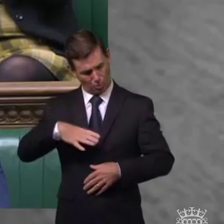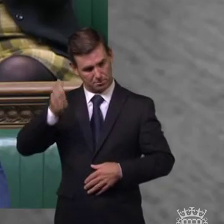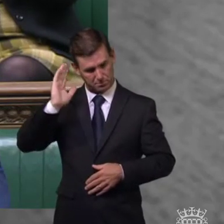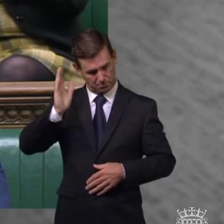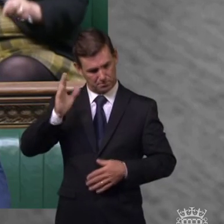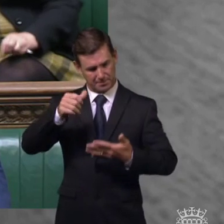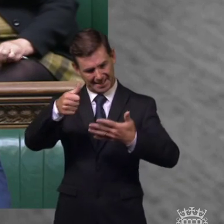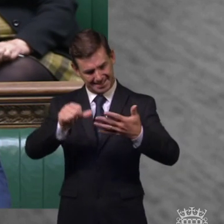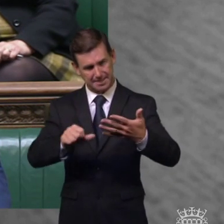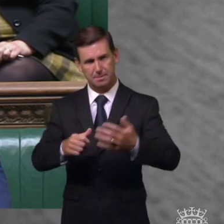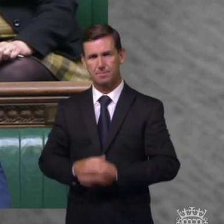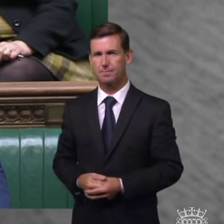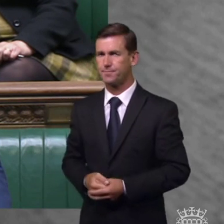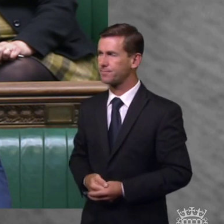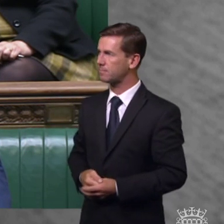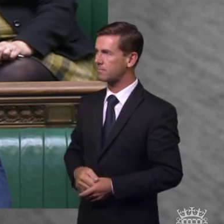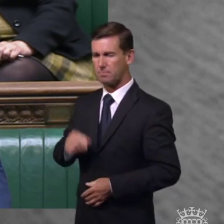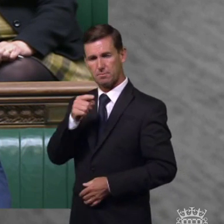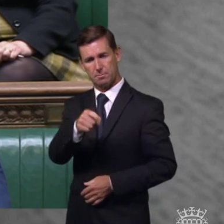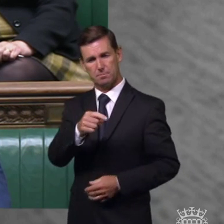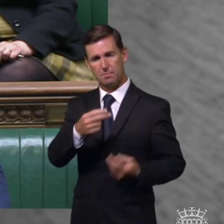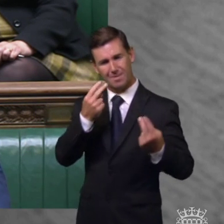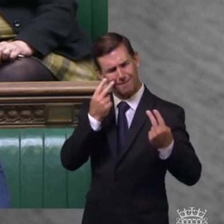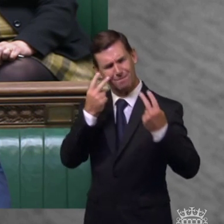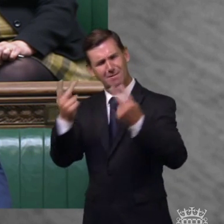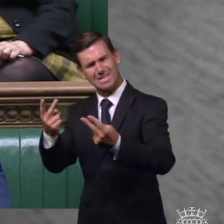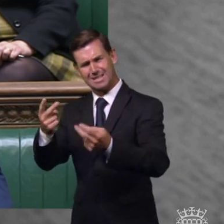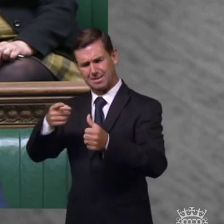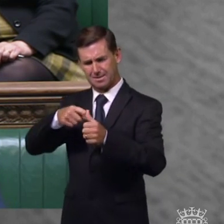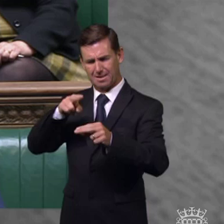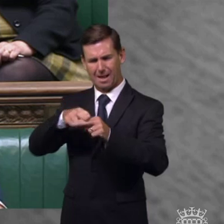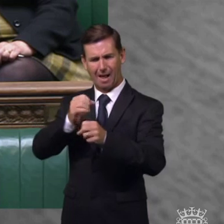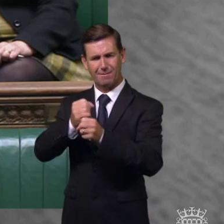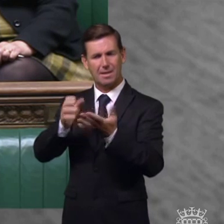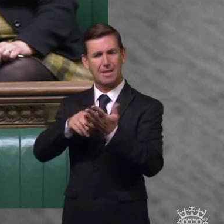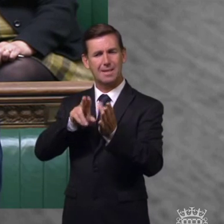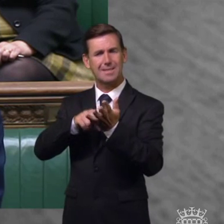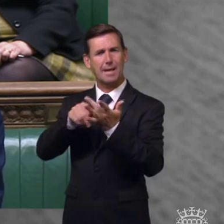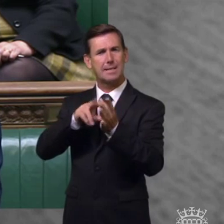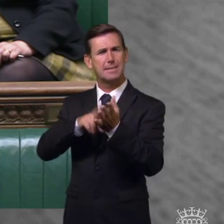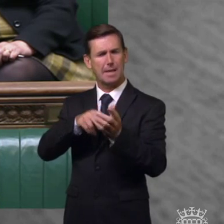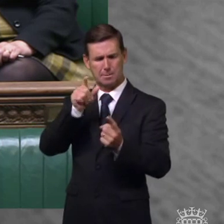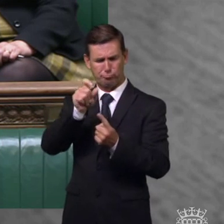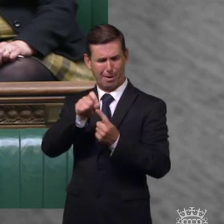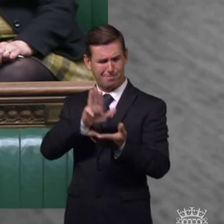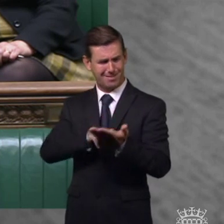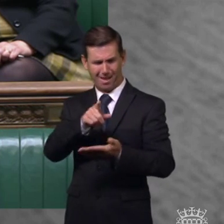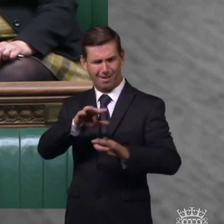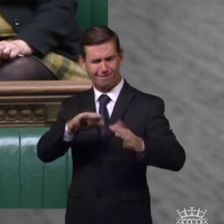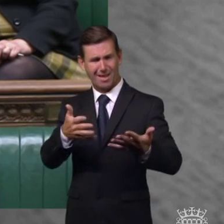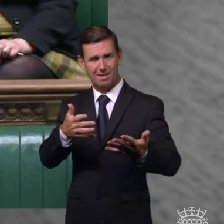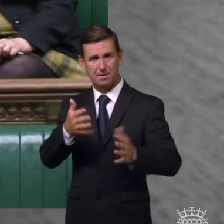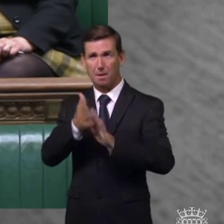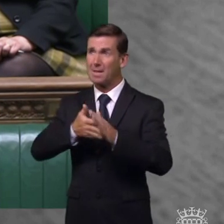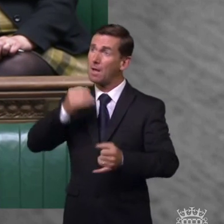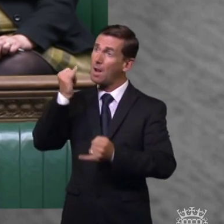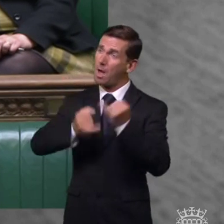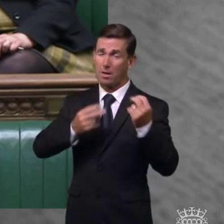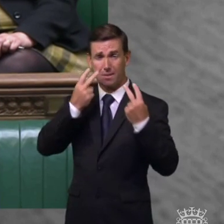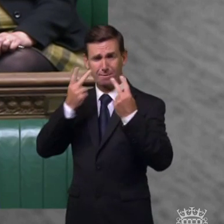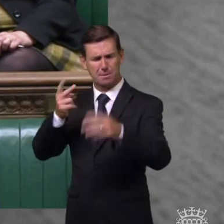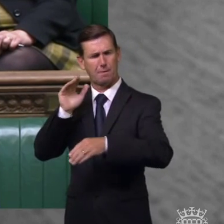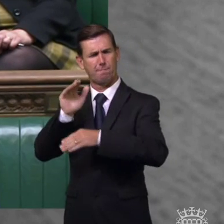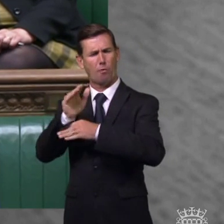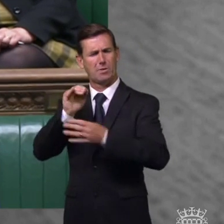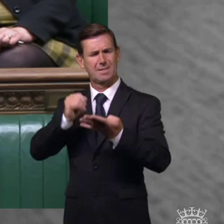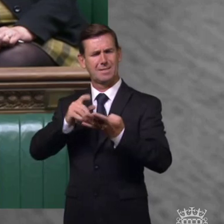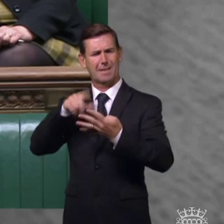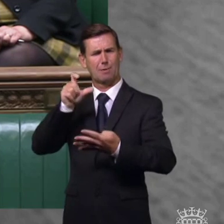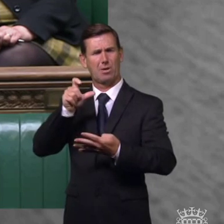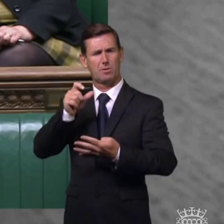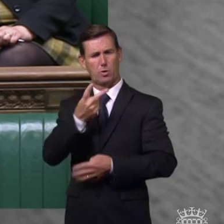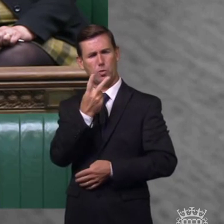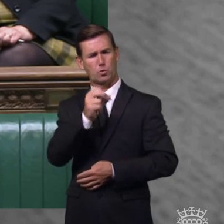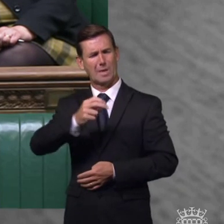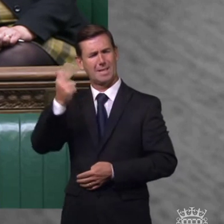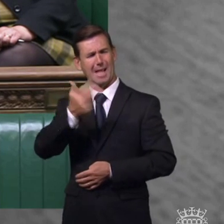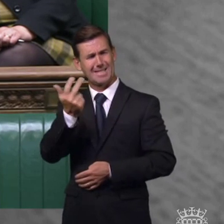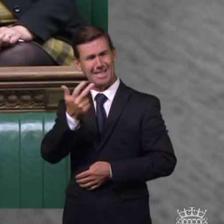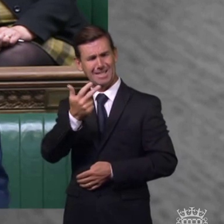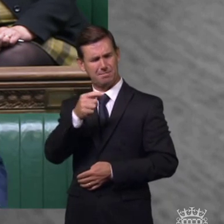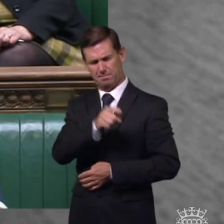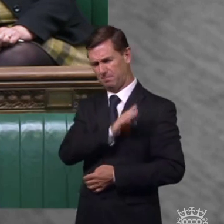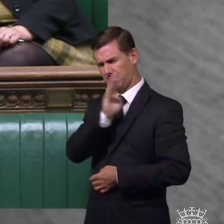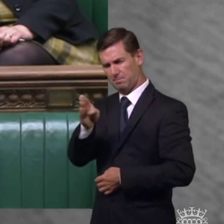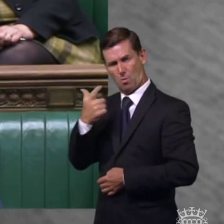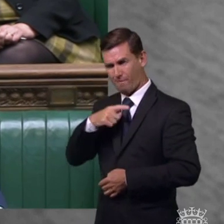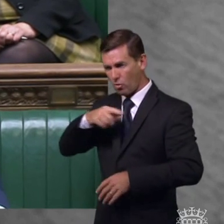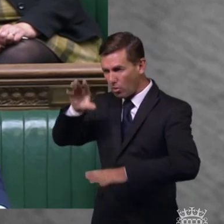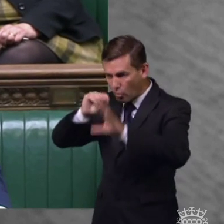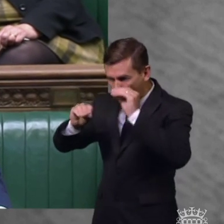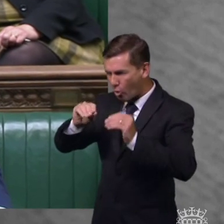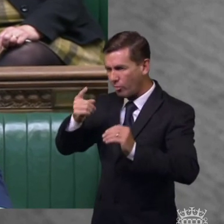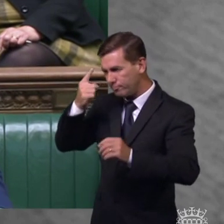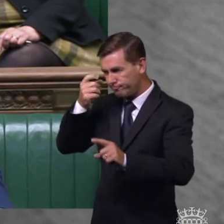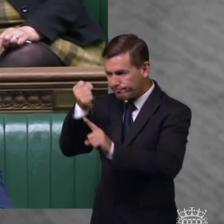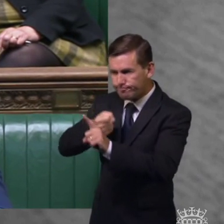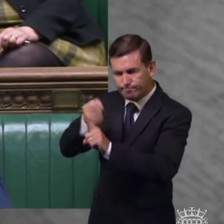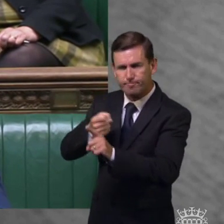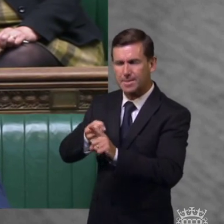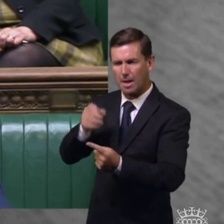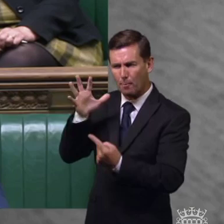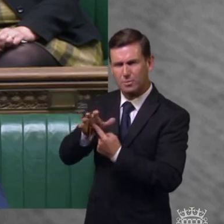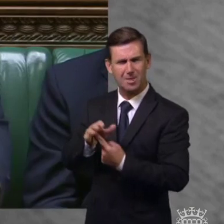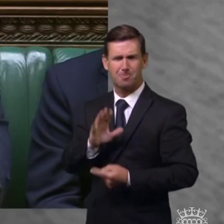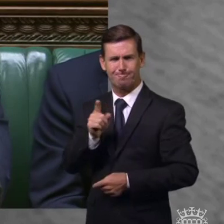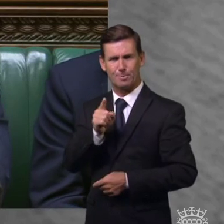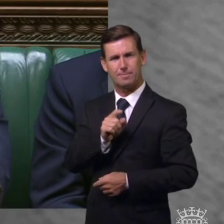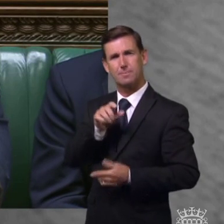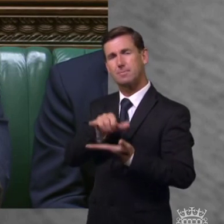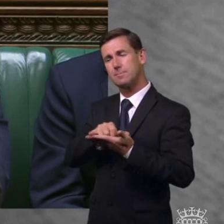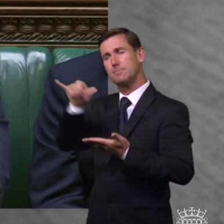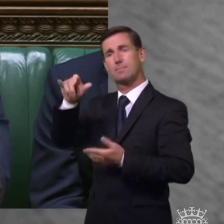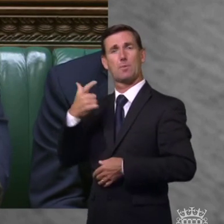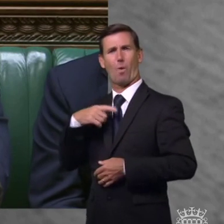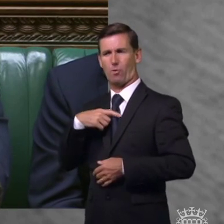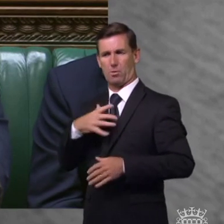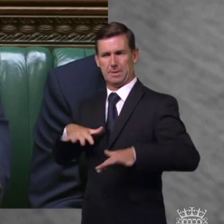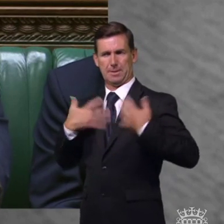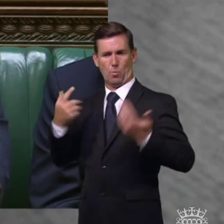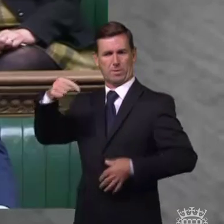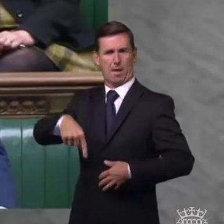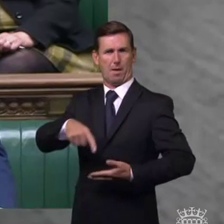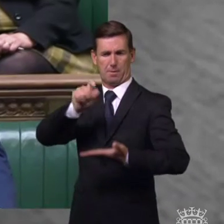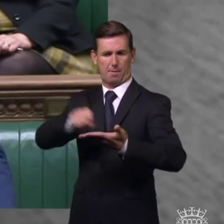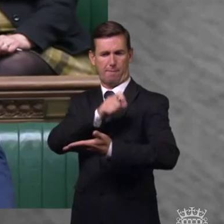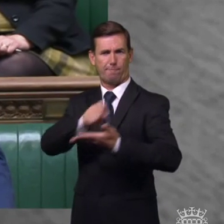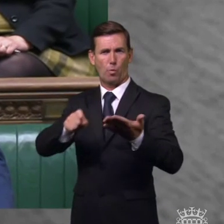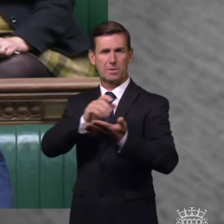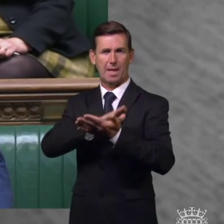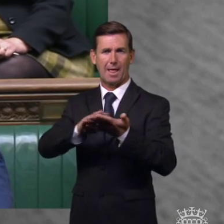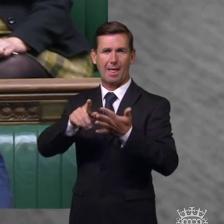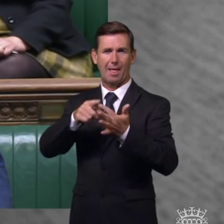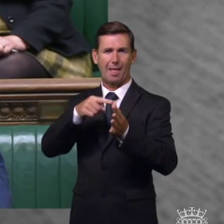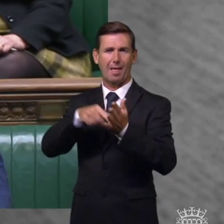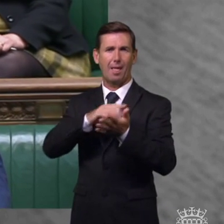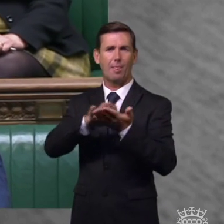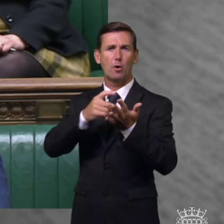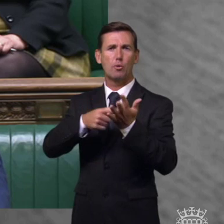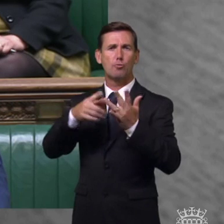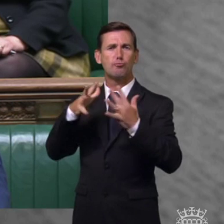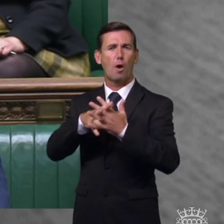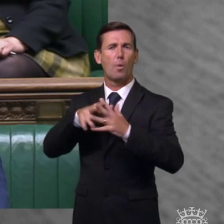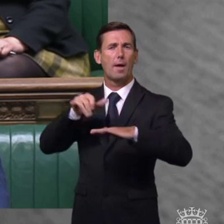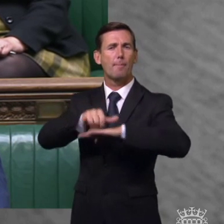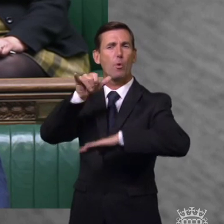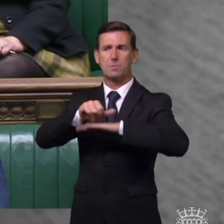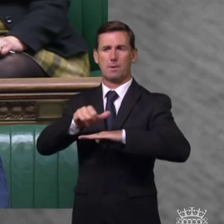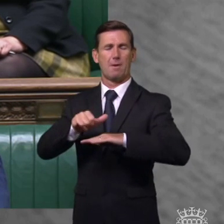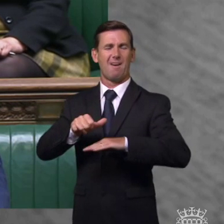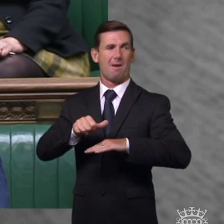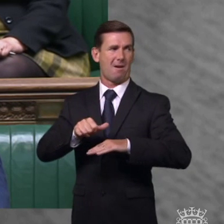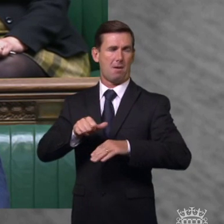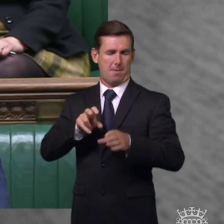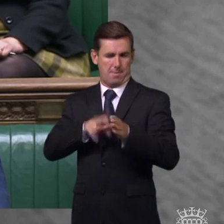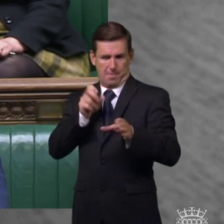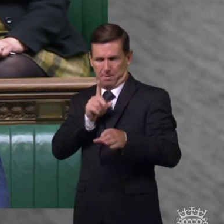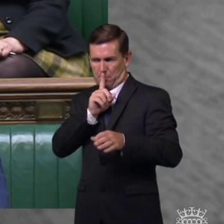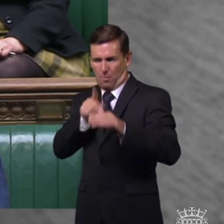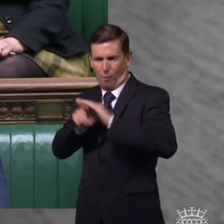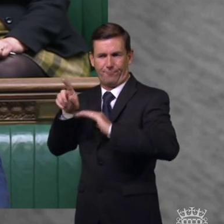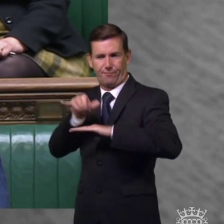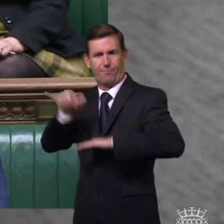The right honourable Gentleman failed to visit Afghanistan as Prime Minister, meaning that his last trip—as Foreign Secretary, in 2018—was not to learn or to push British interests, but to avoid a vote on Heathrow.